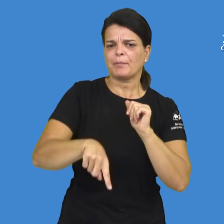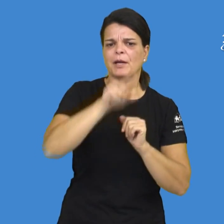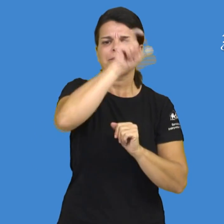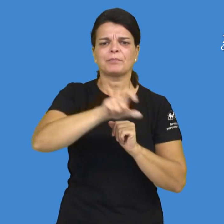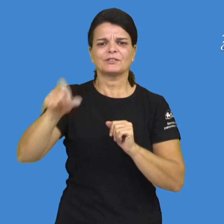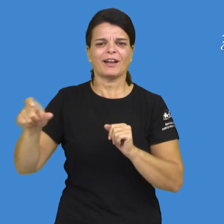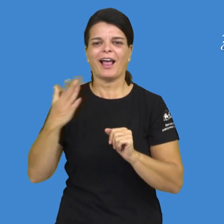persona